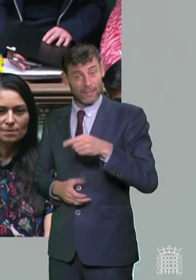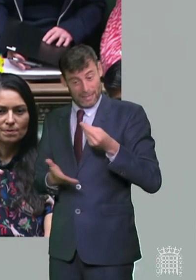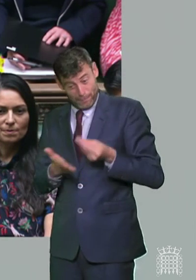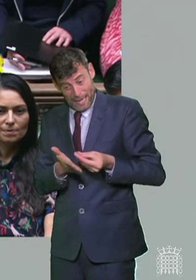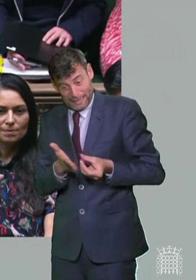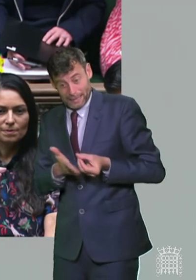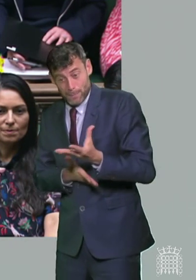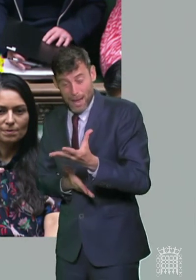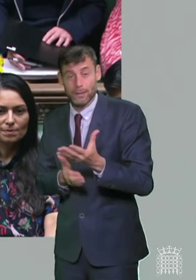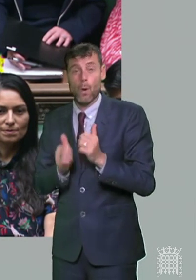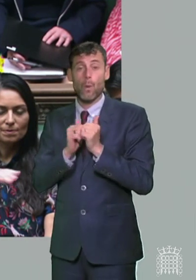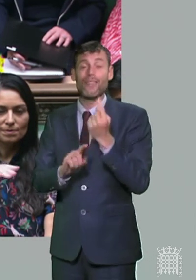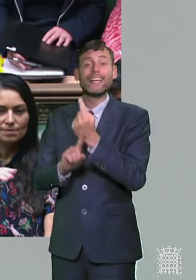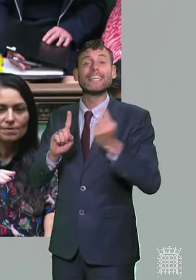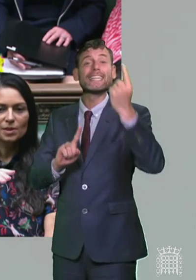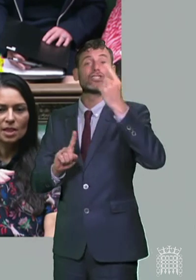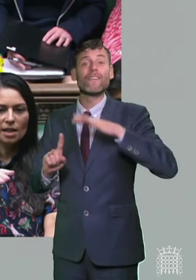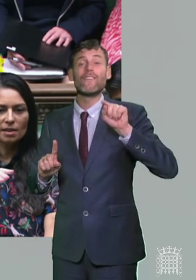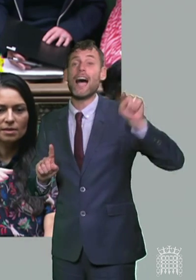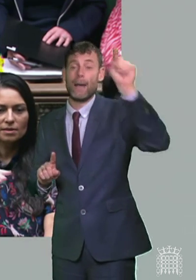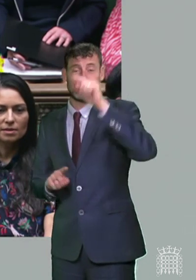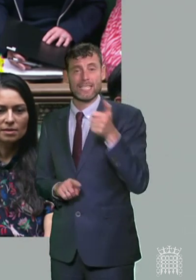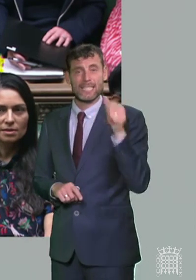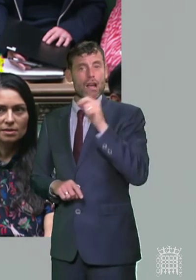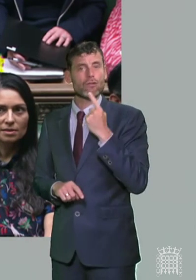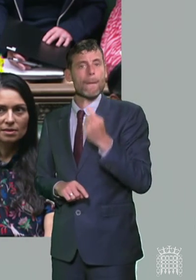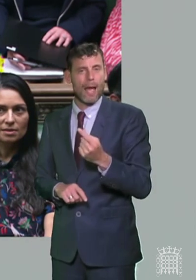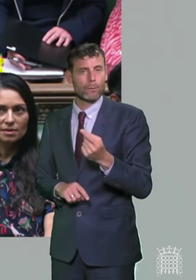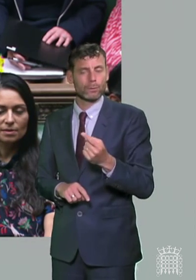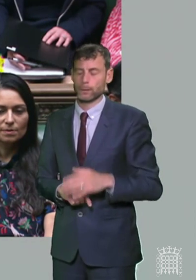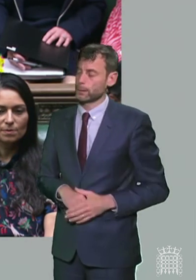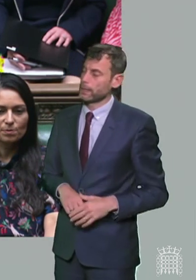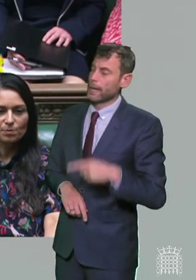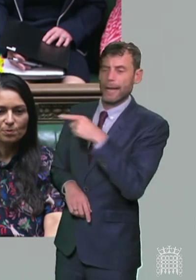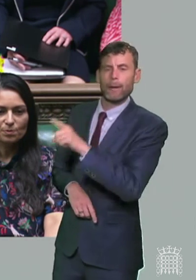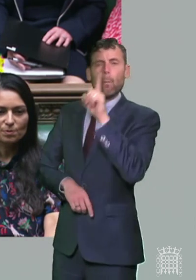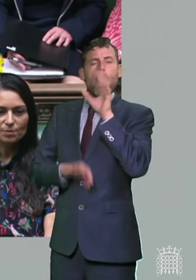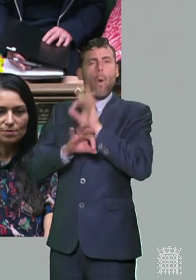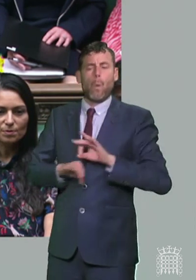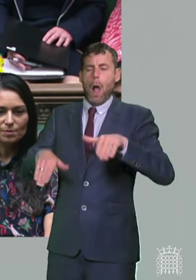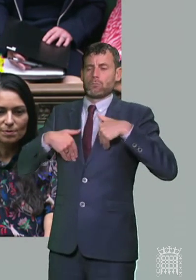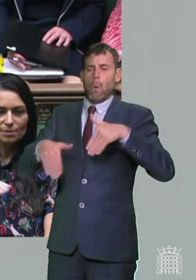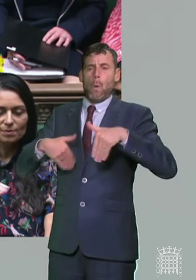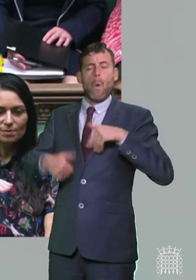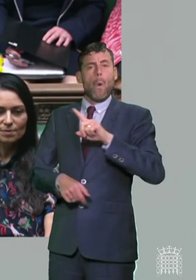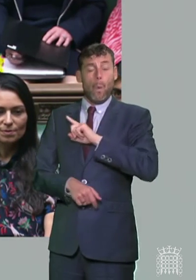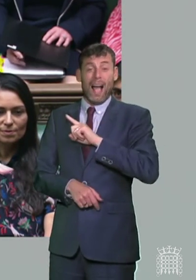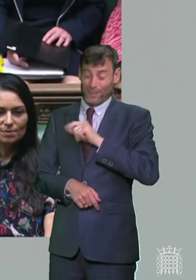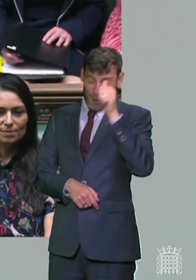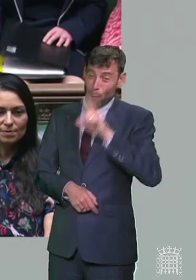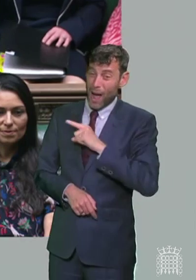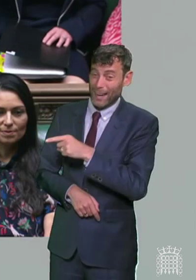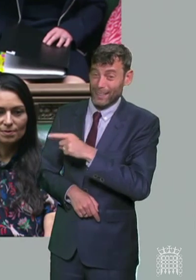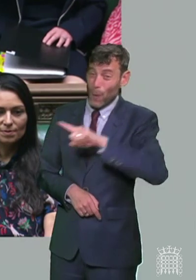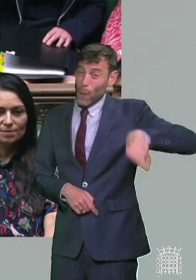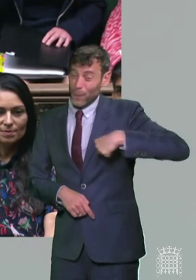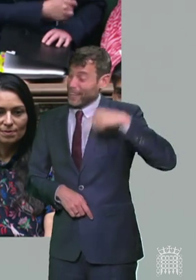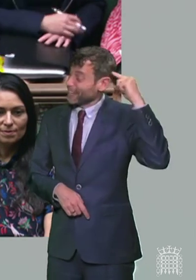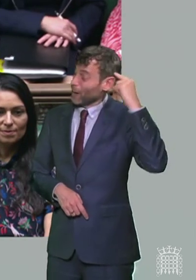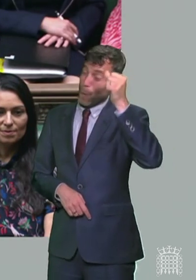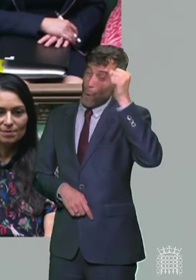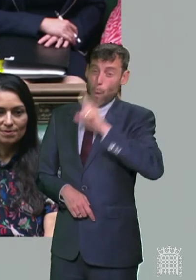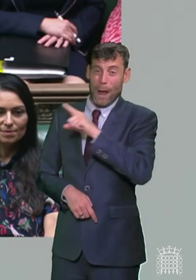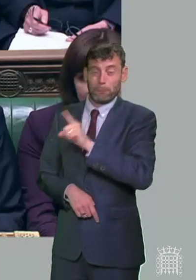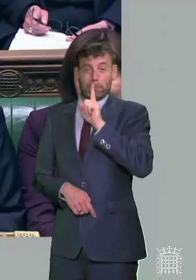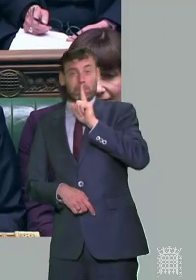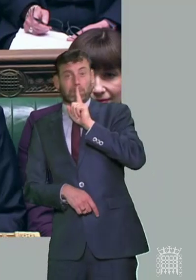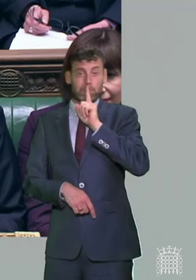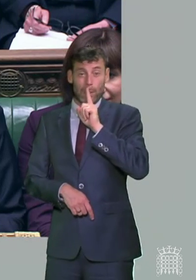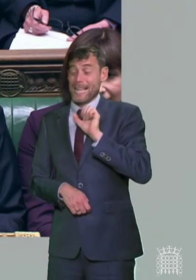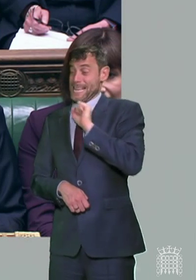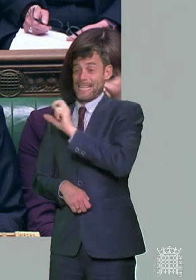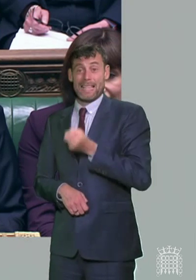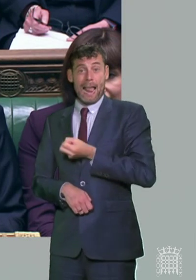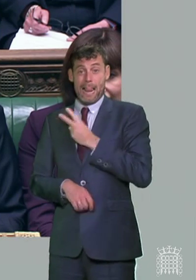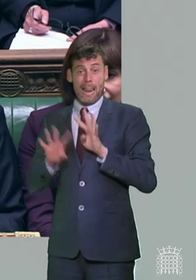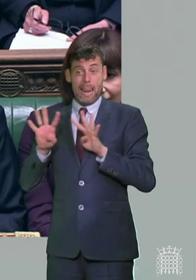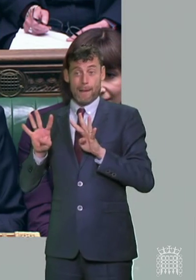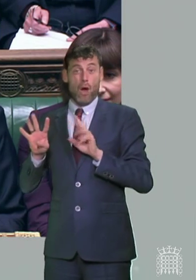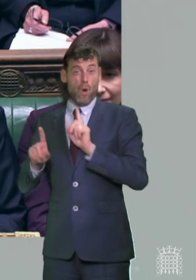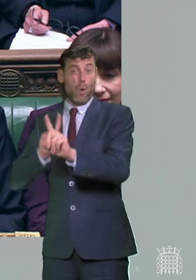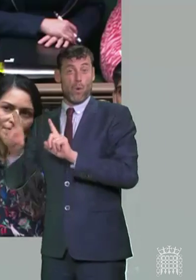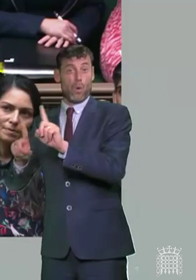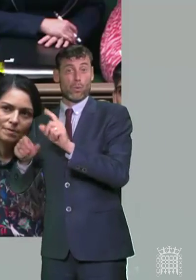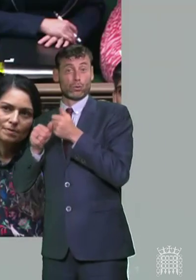We know why he takes the line he does; we know why he will not condemn the strikes; and we know why, even now, he does not have the gumption to call out his MPs who are going out to support the pickets.